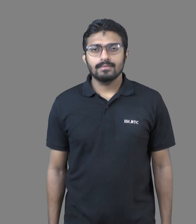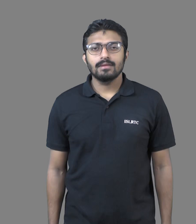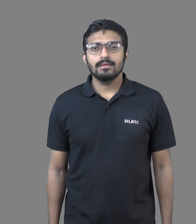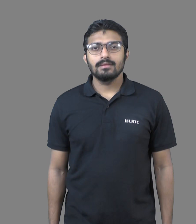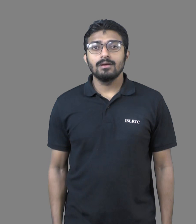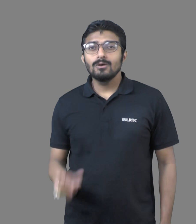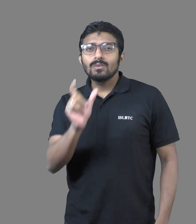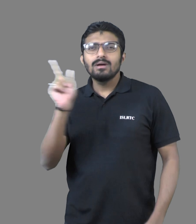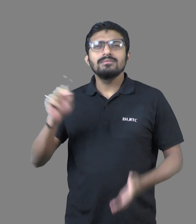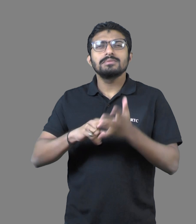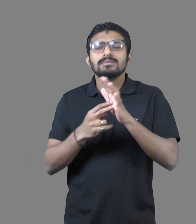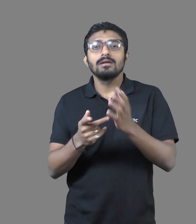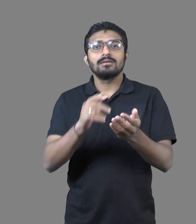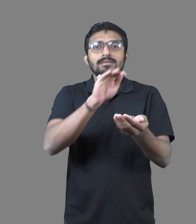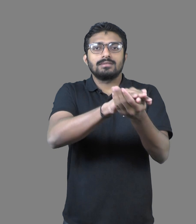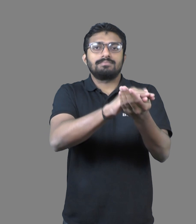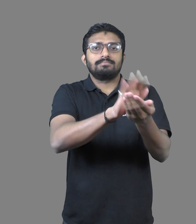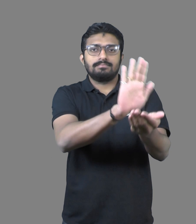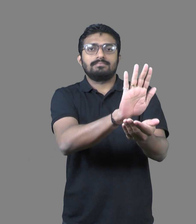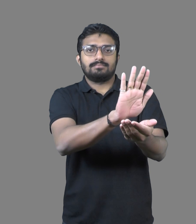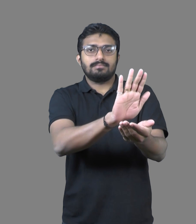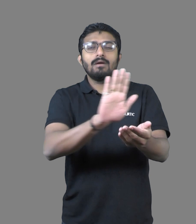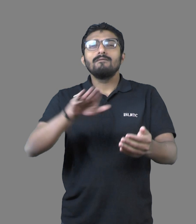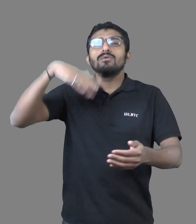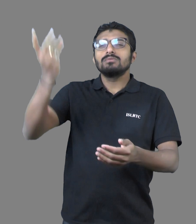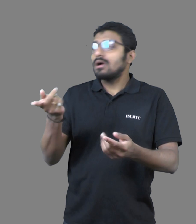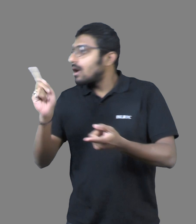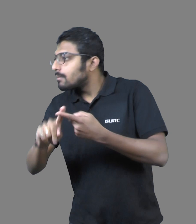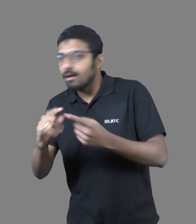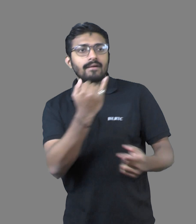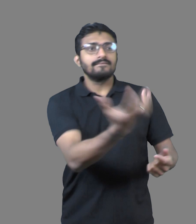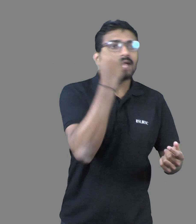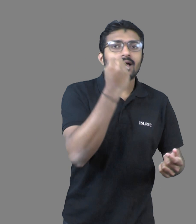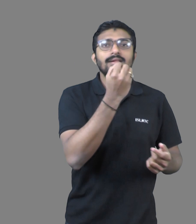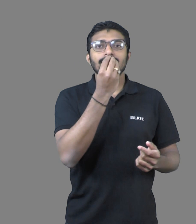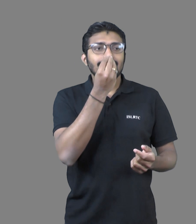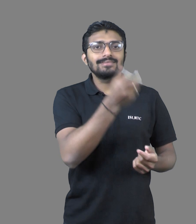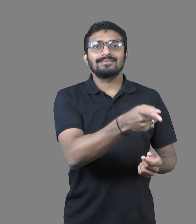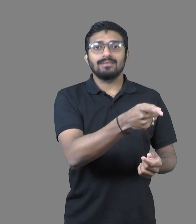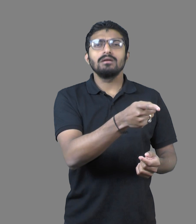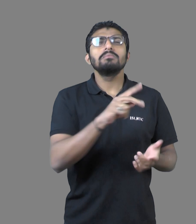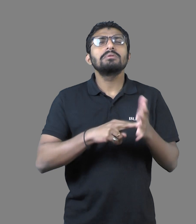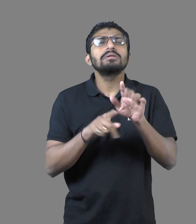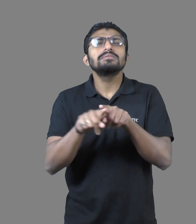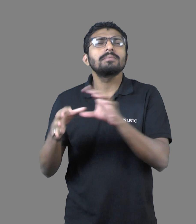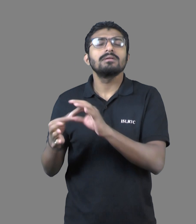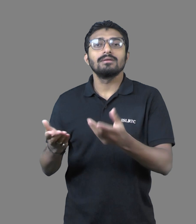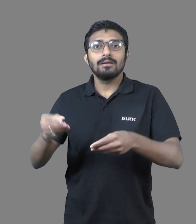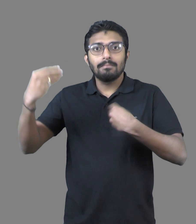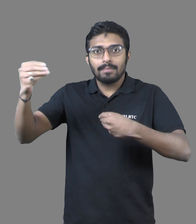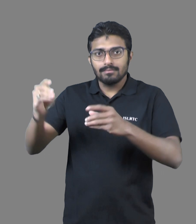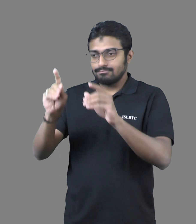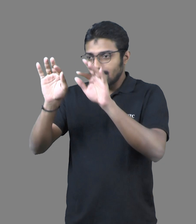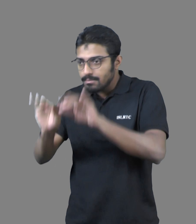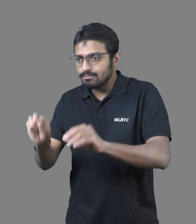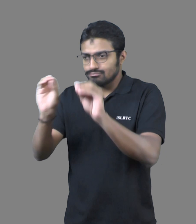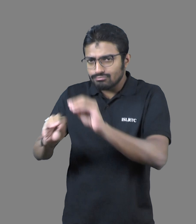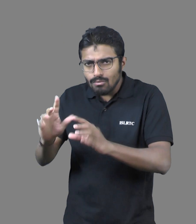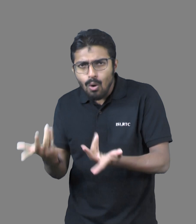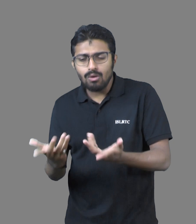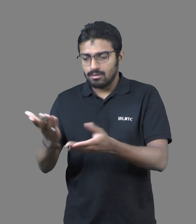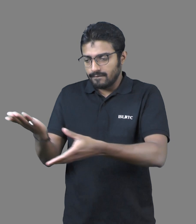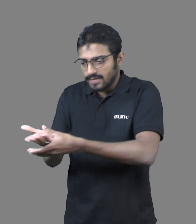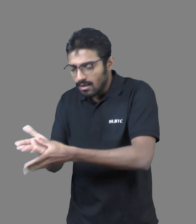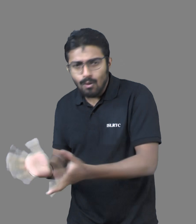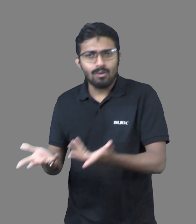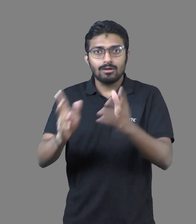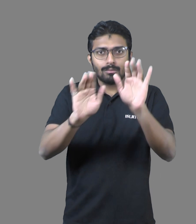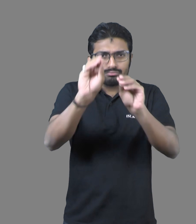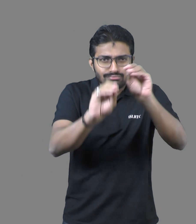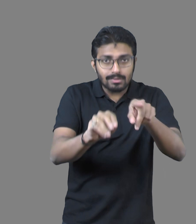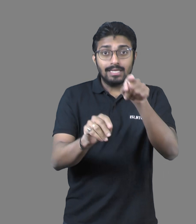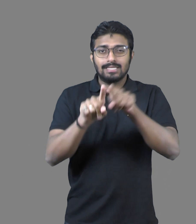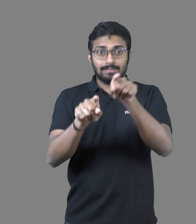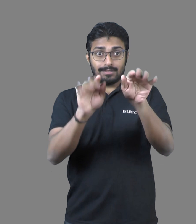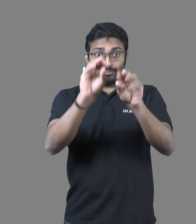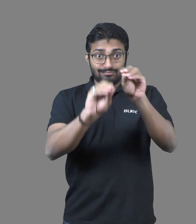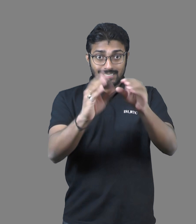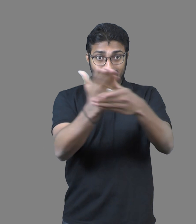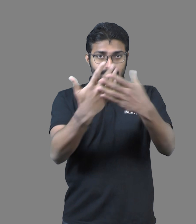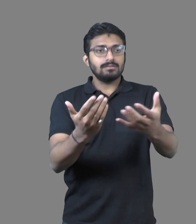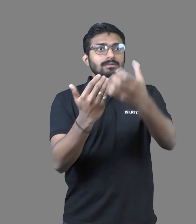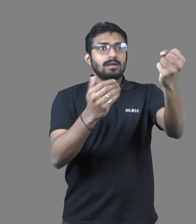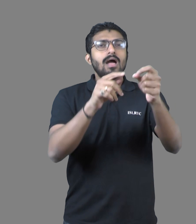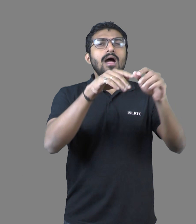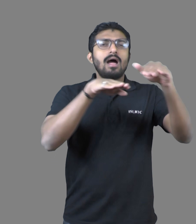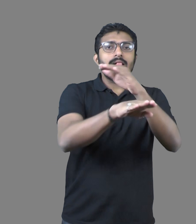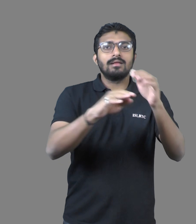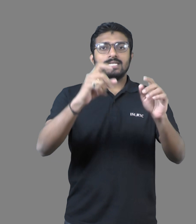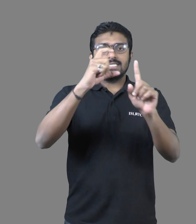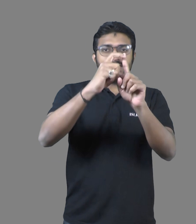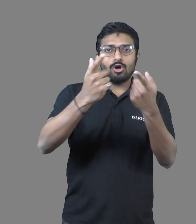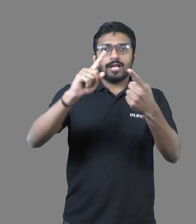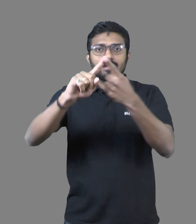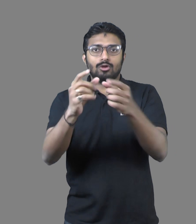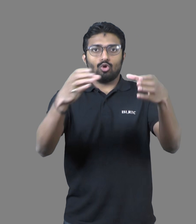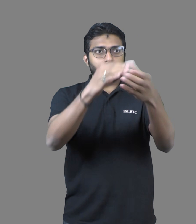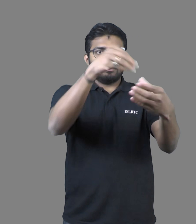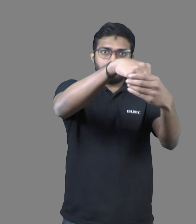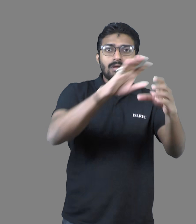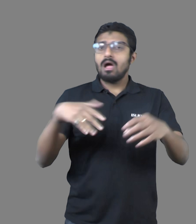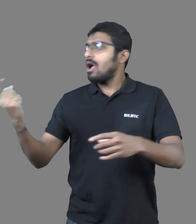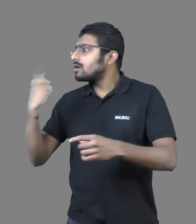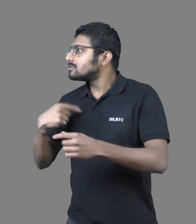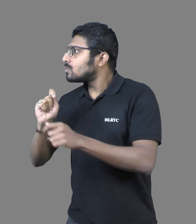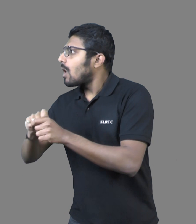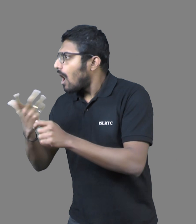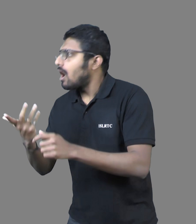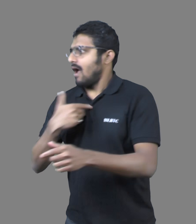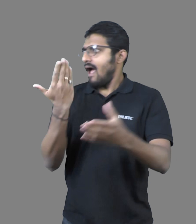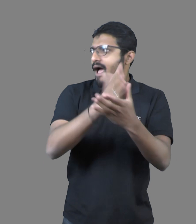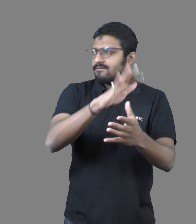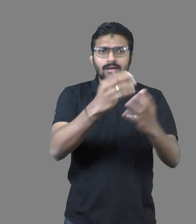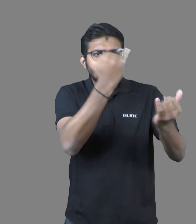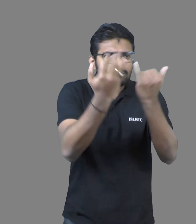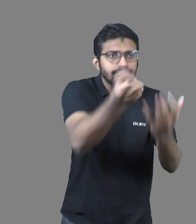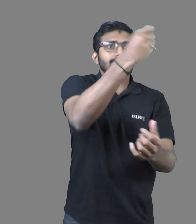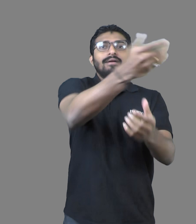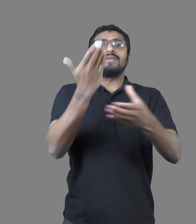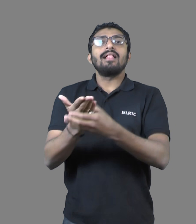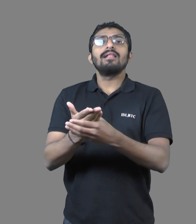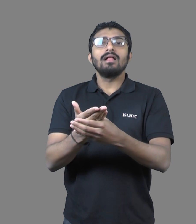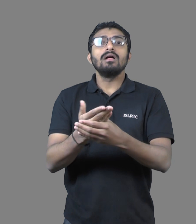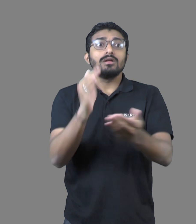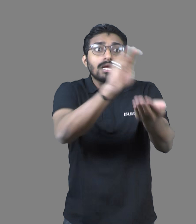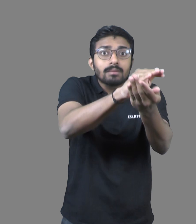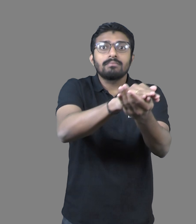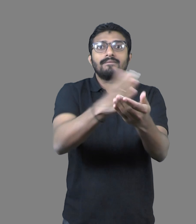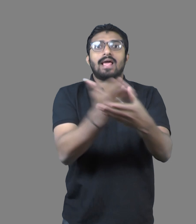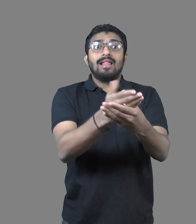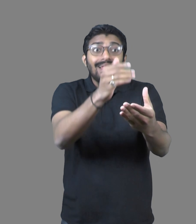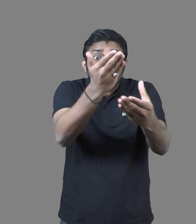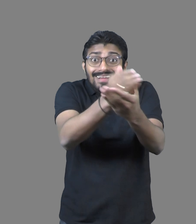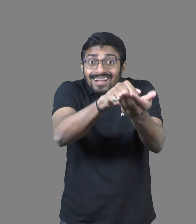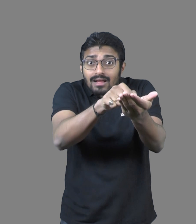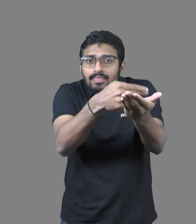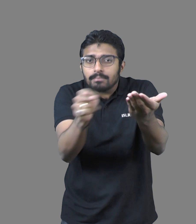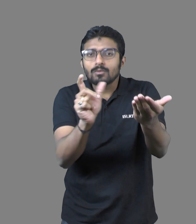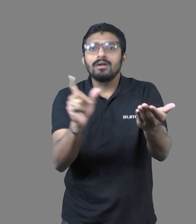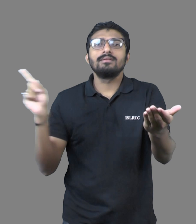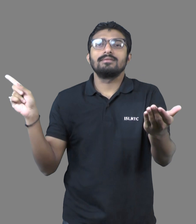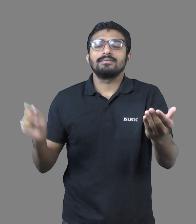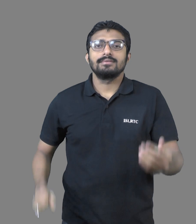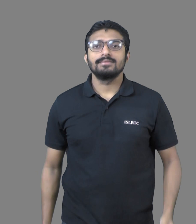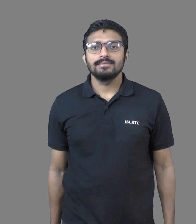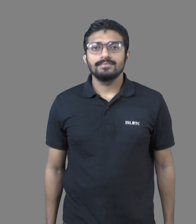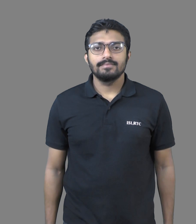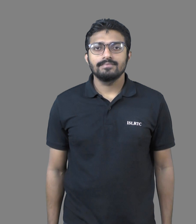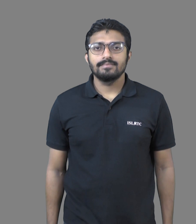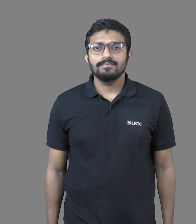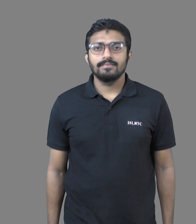Filling